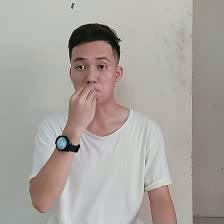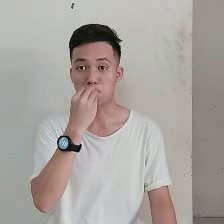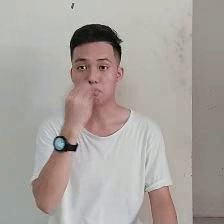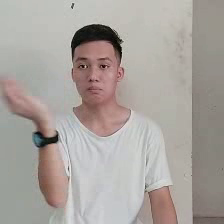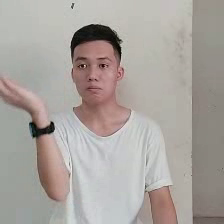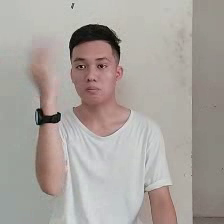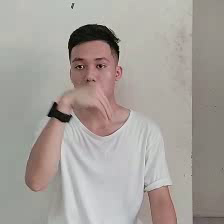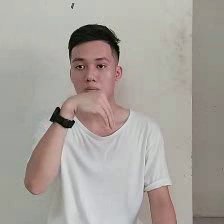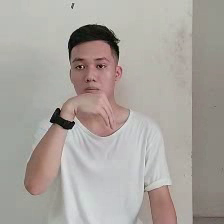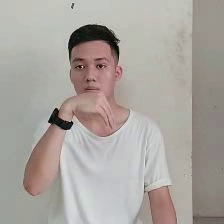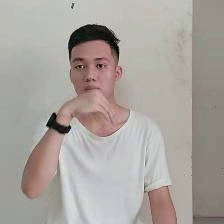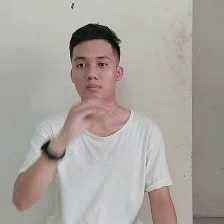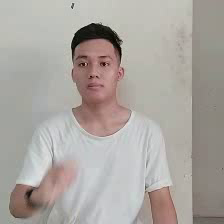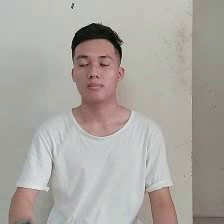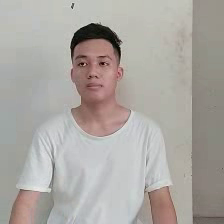Nói xấu